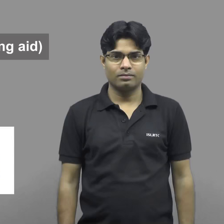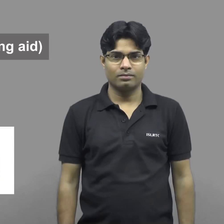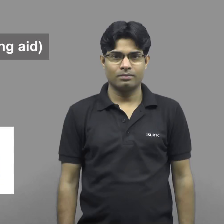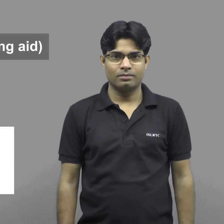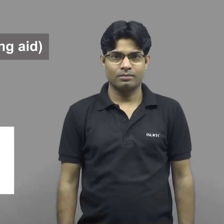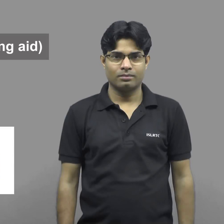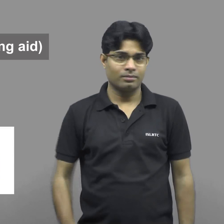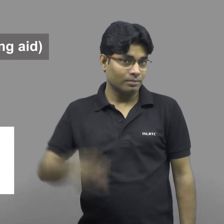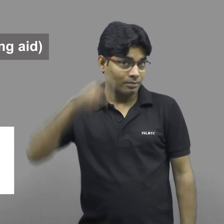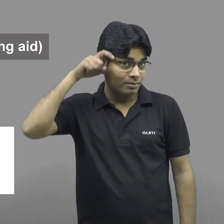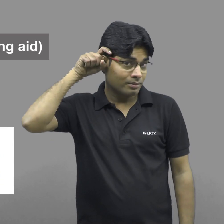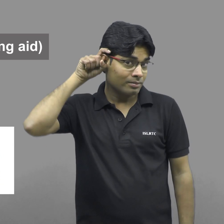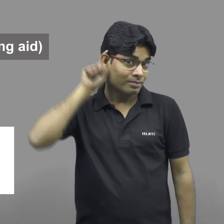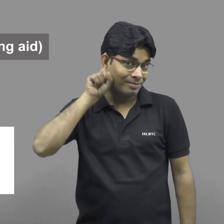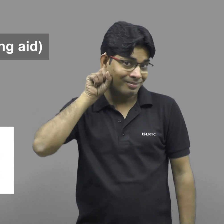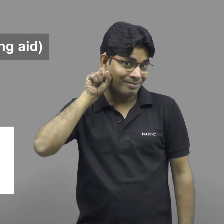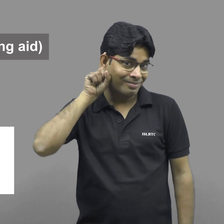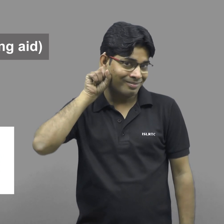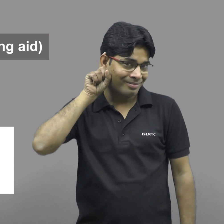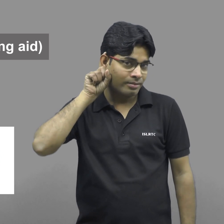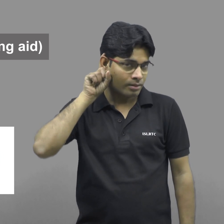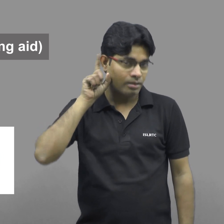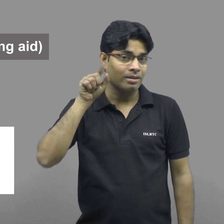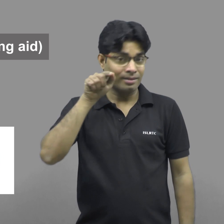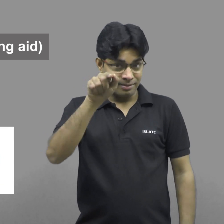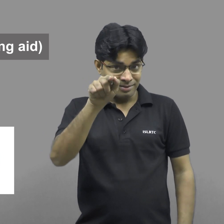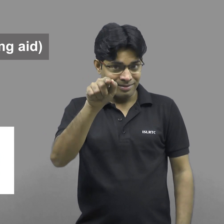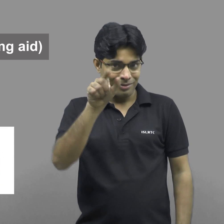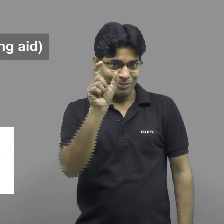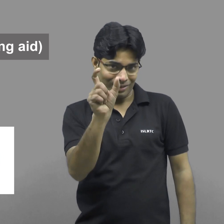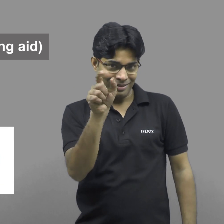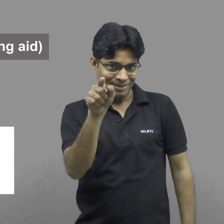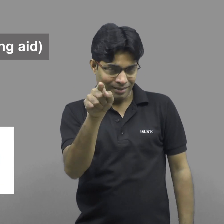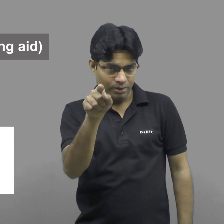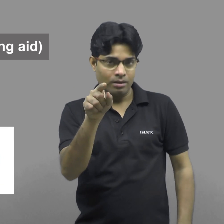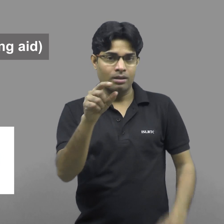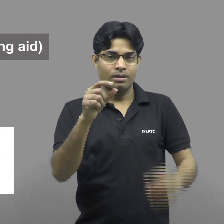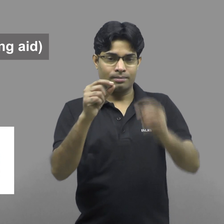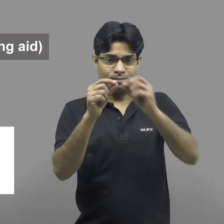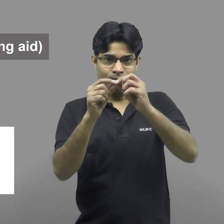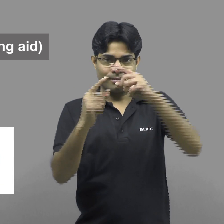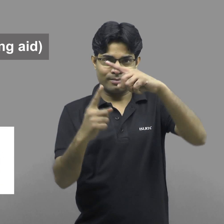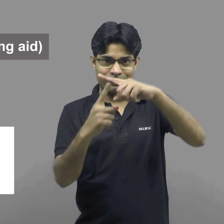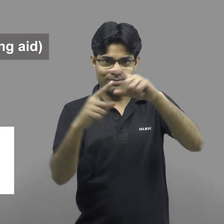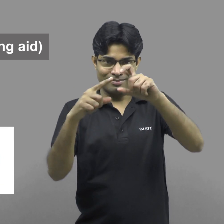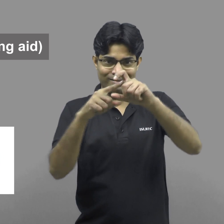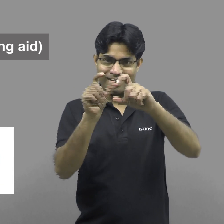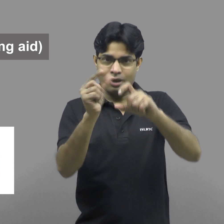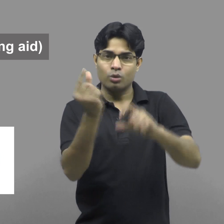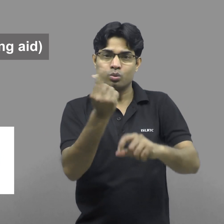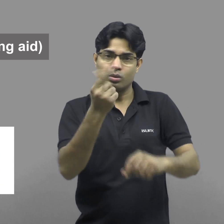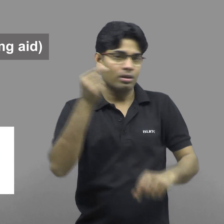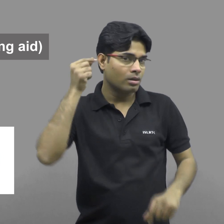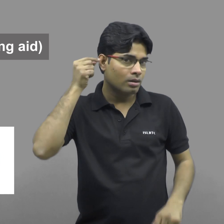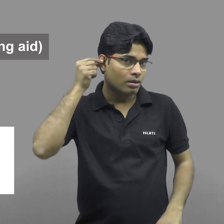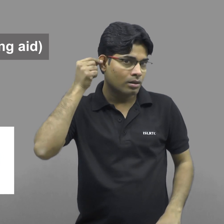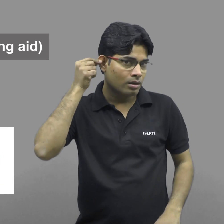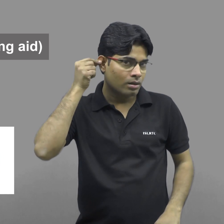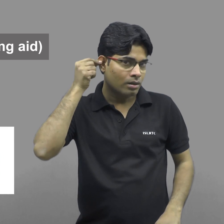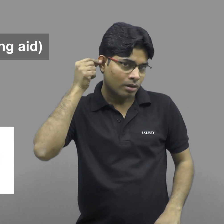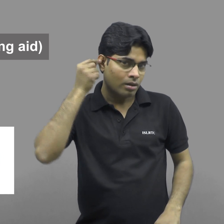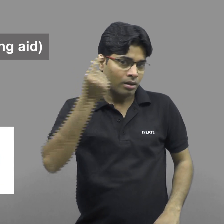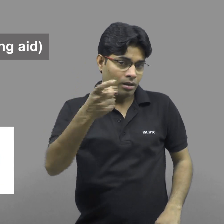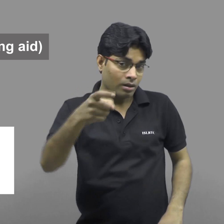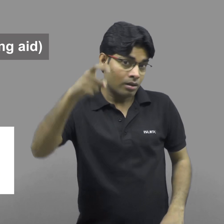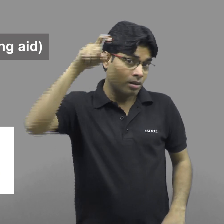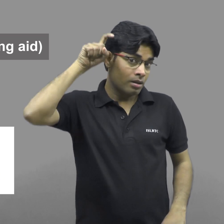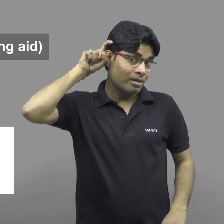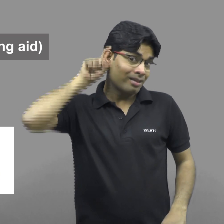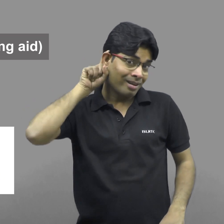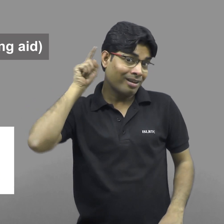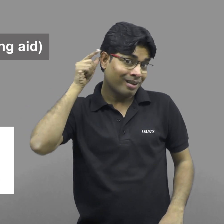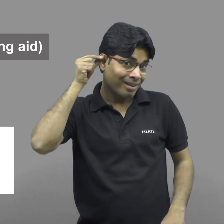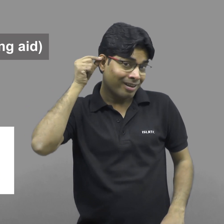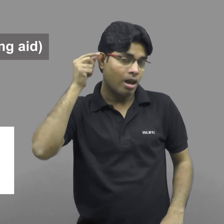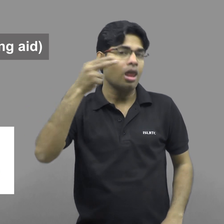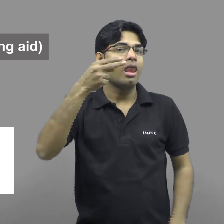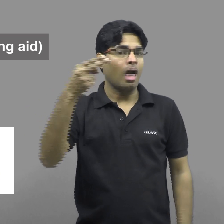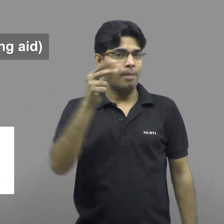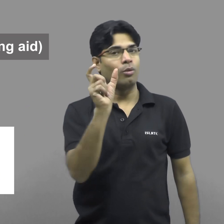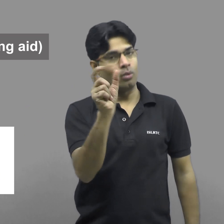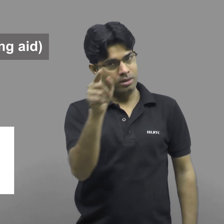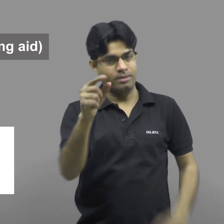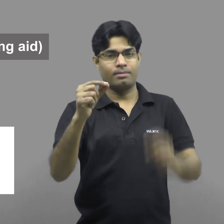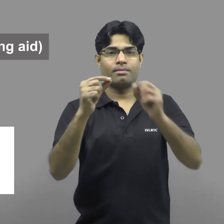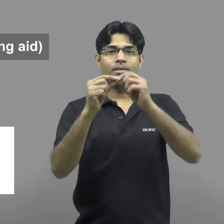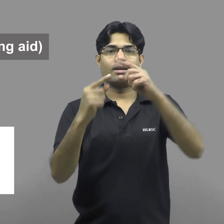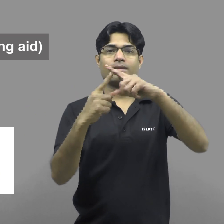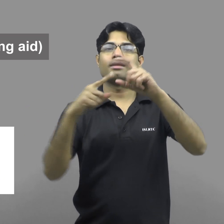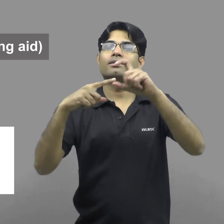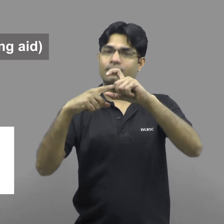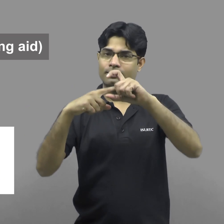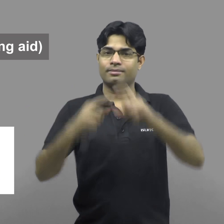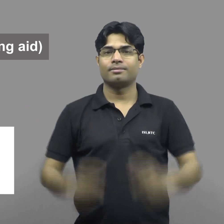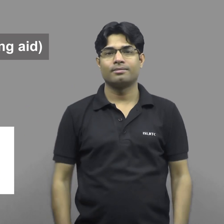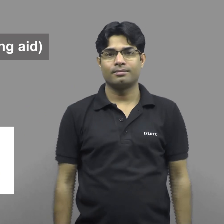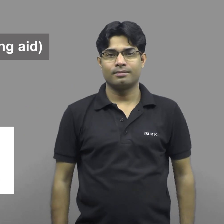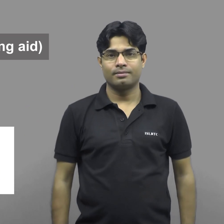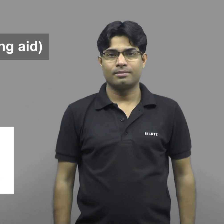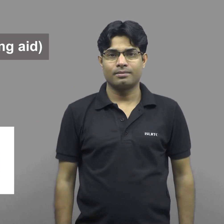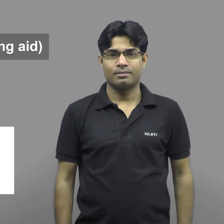BTE